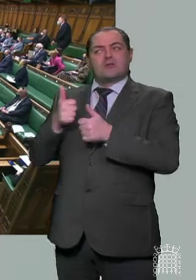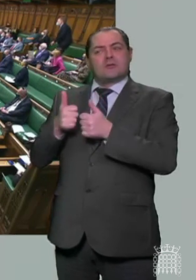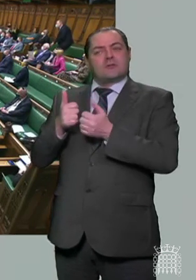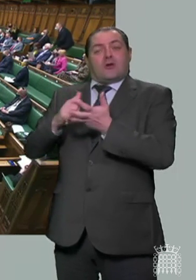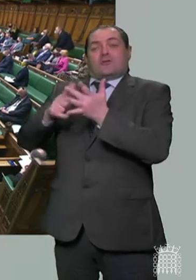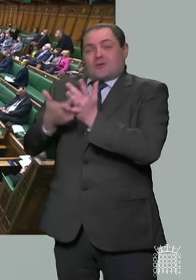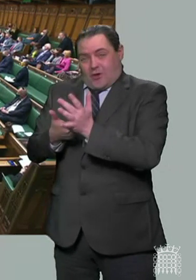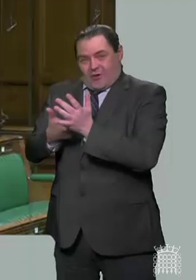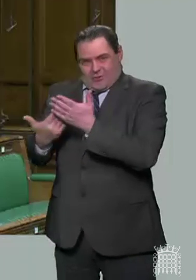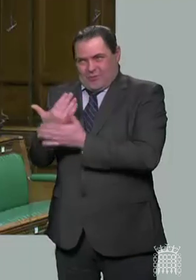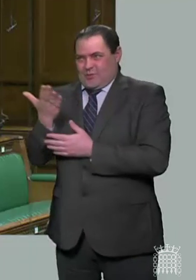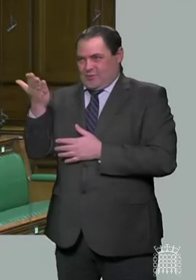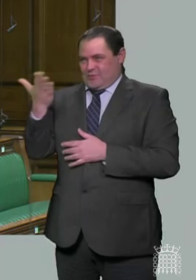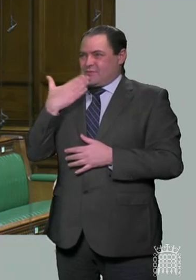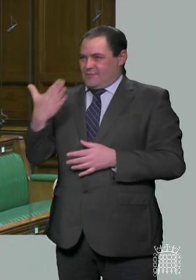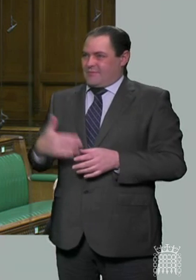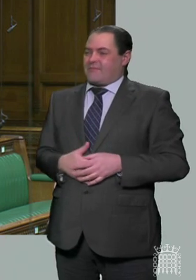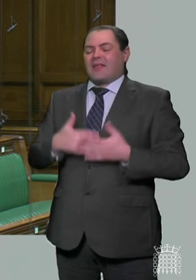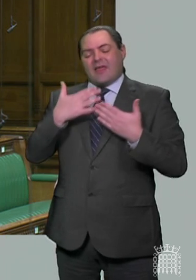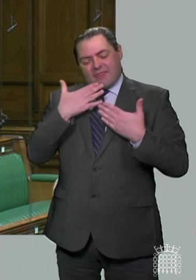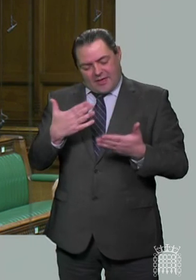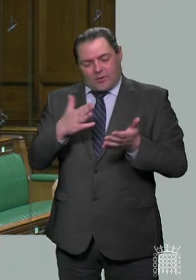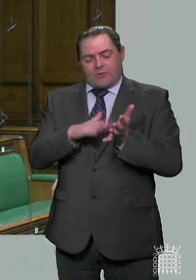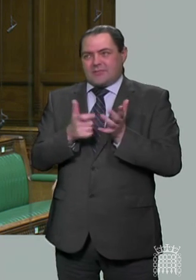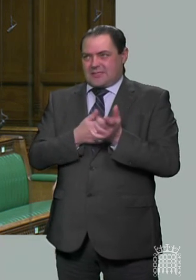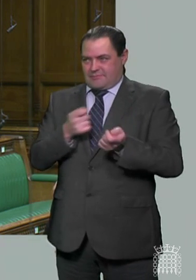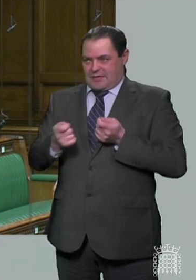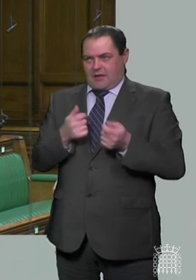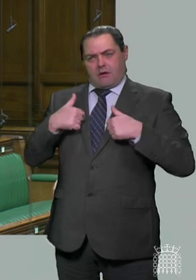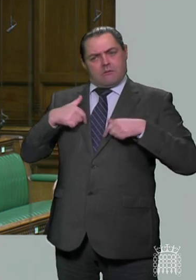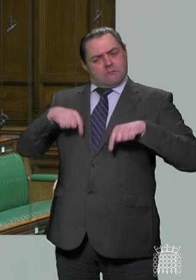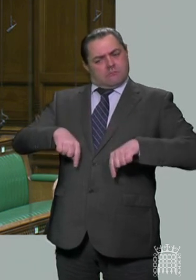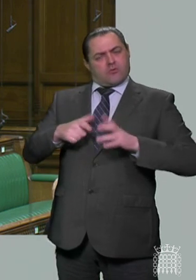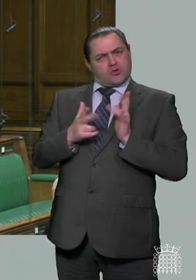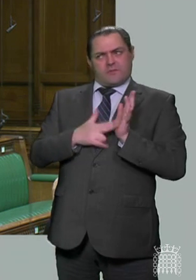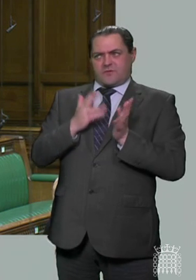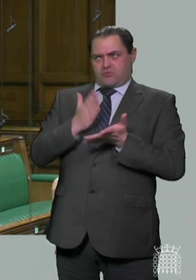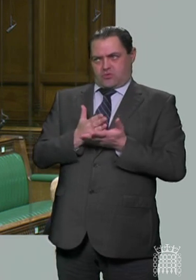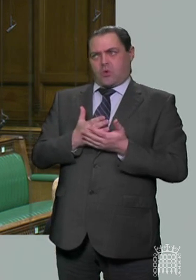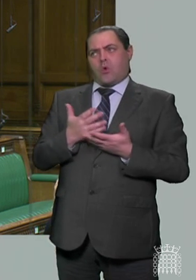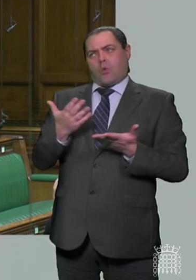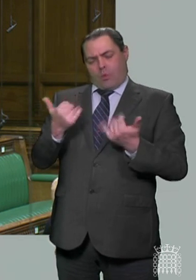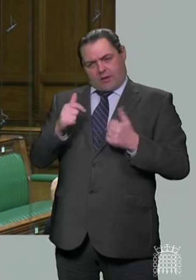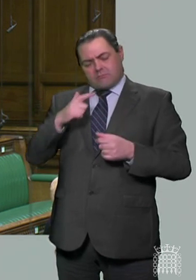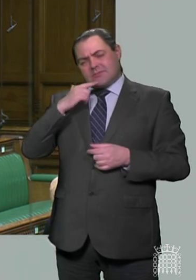Thank you, Mr Speaker. I am sure that we on the Government Benches warmly welcome my right honourable Friend’s statement.